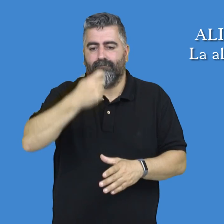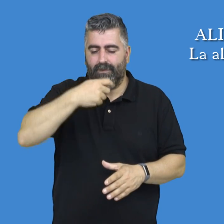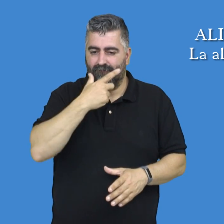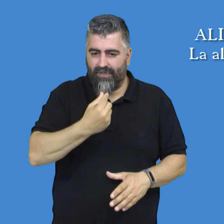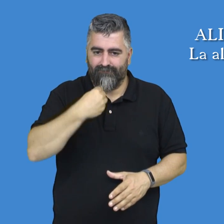fácil